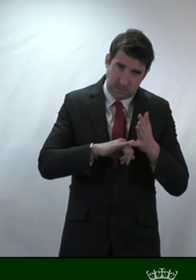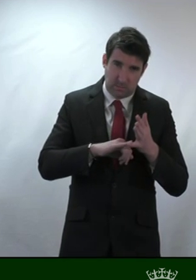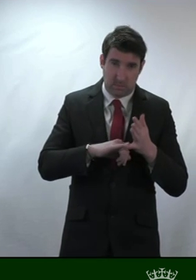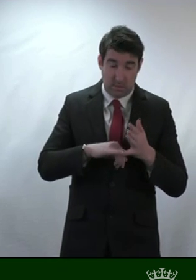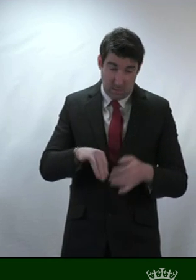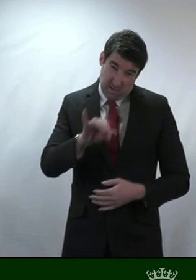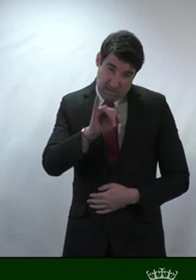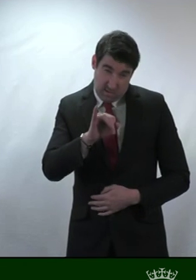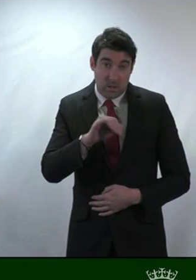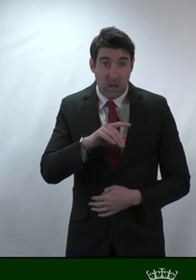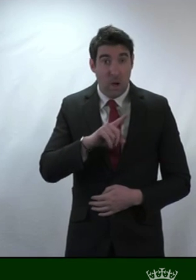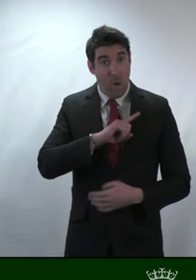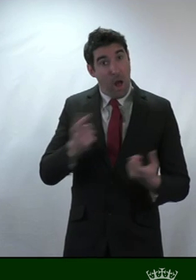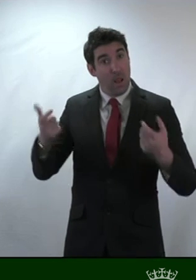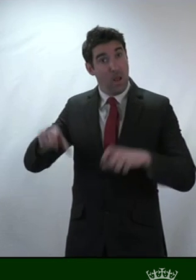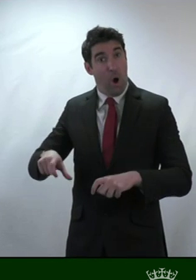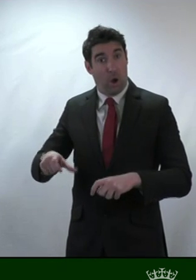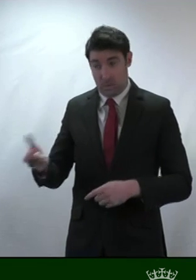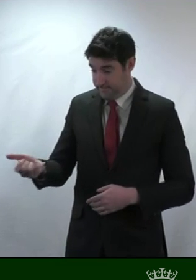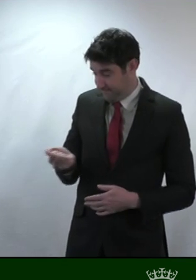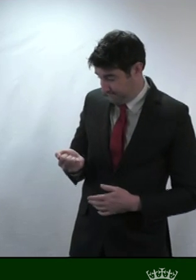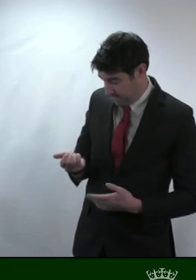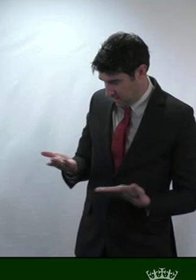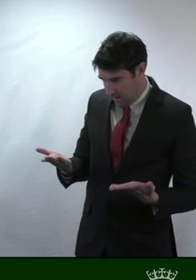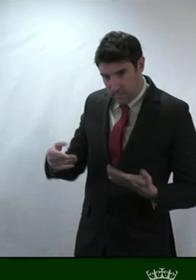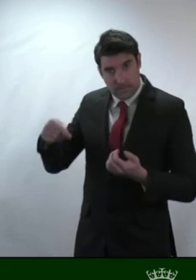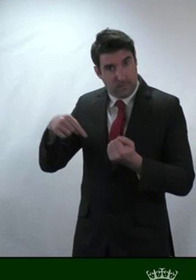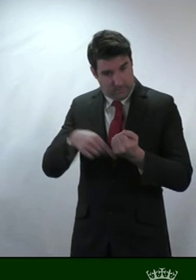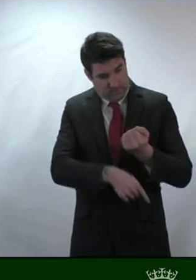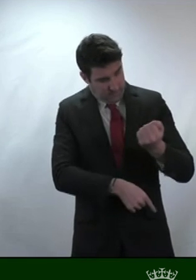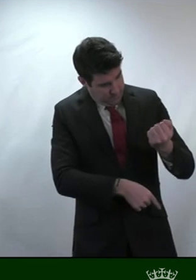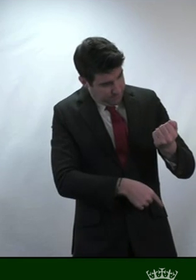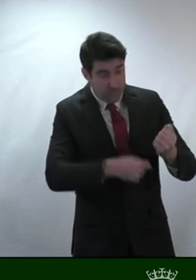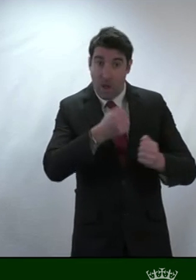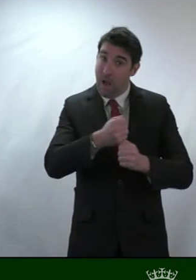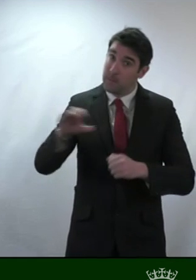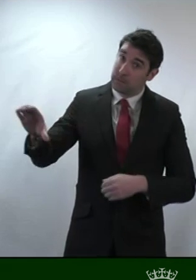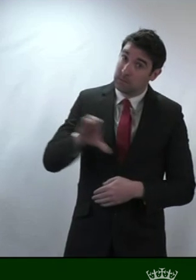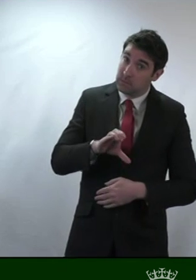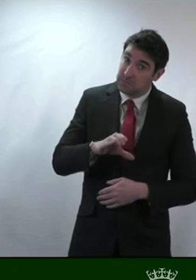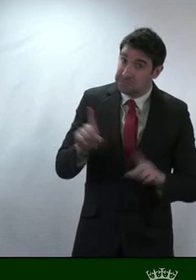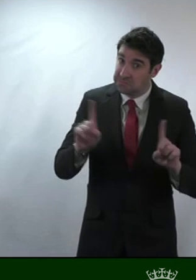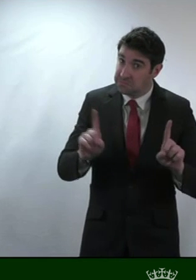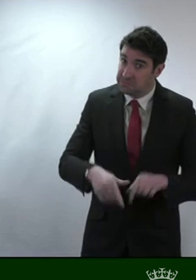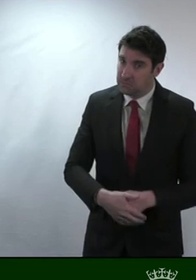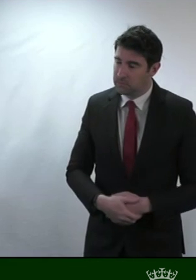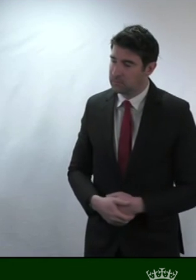What support and hope can the Government give that sector in the weeks and months ahead?